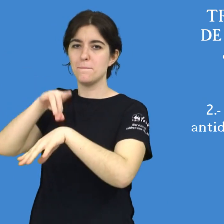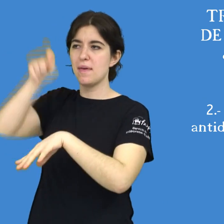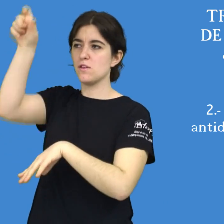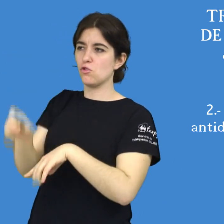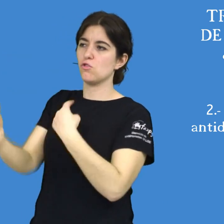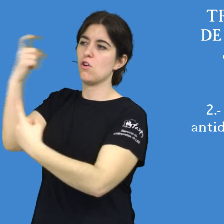persona